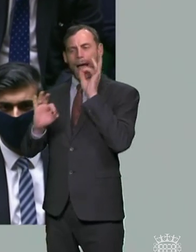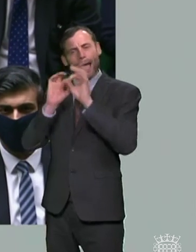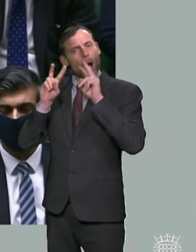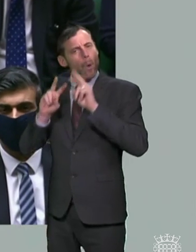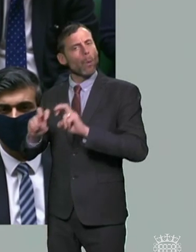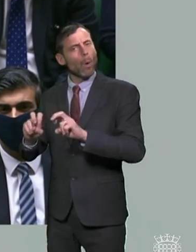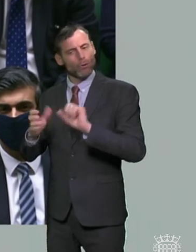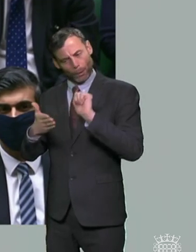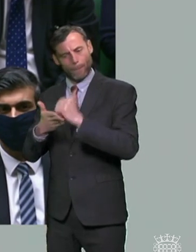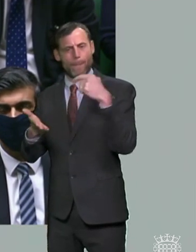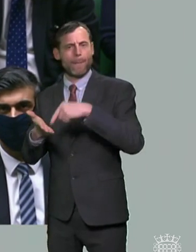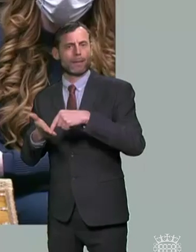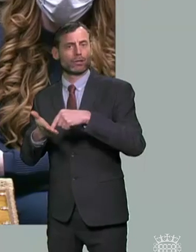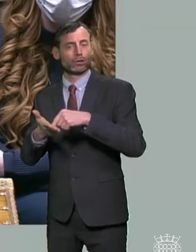When it comes to his view—